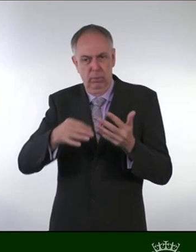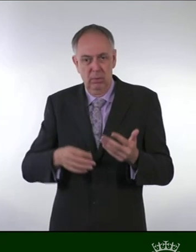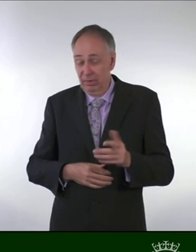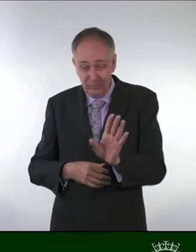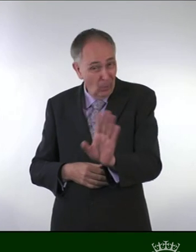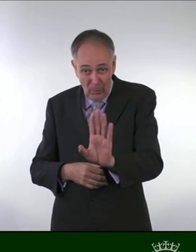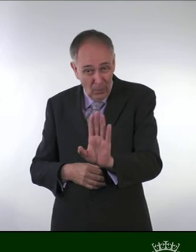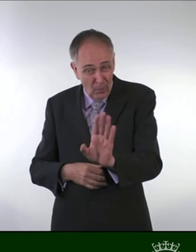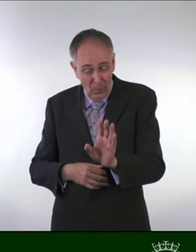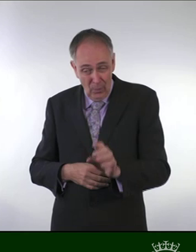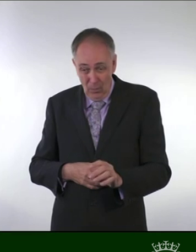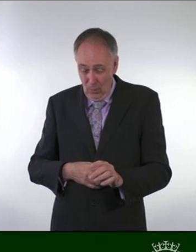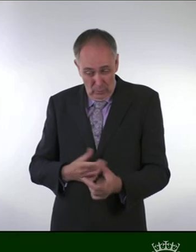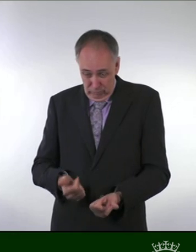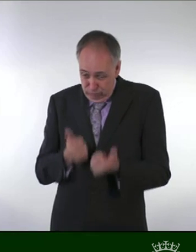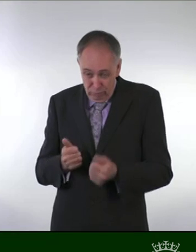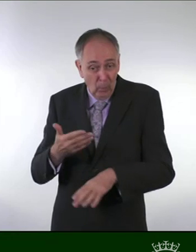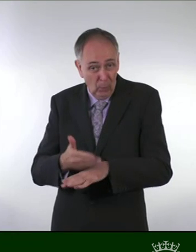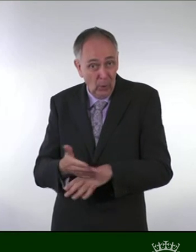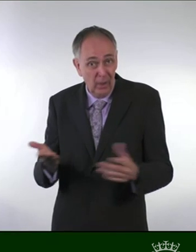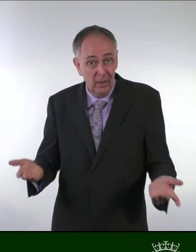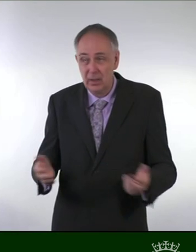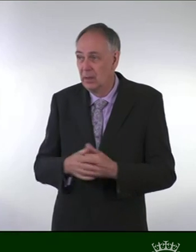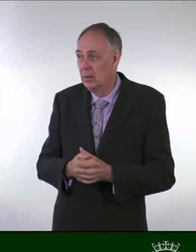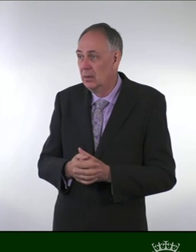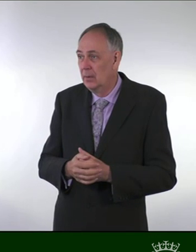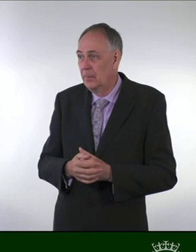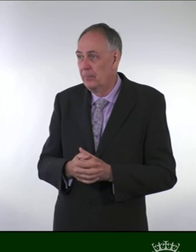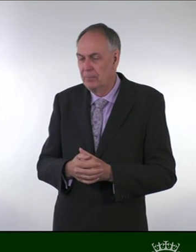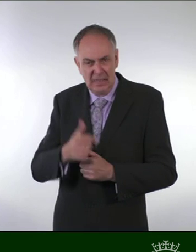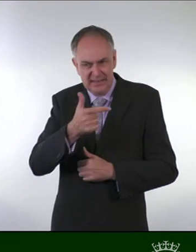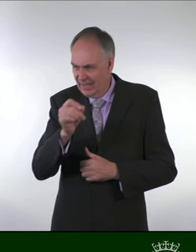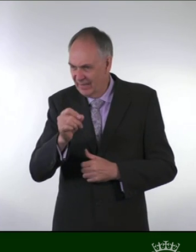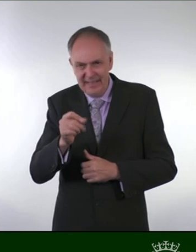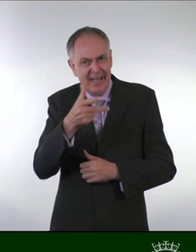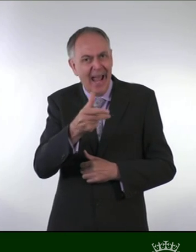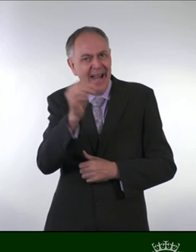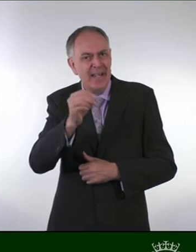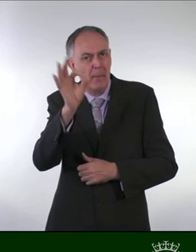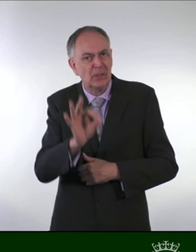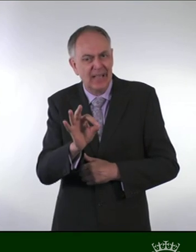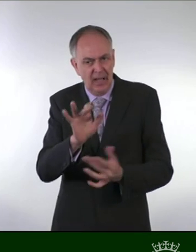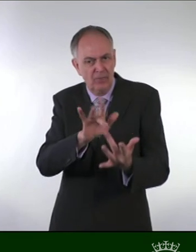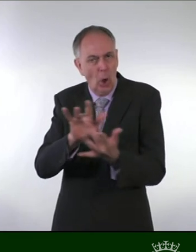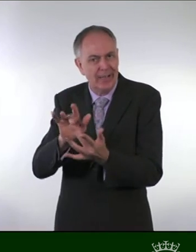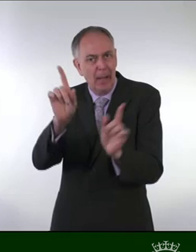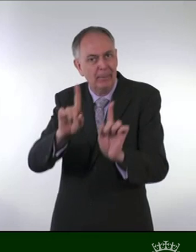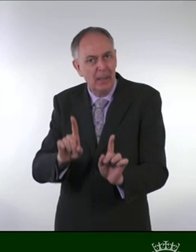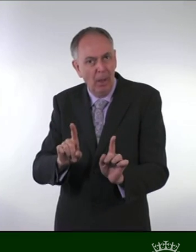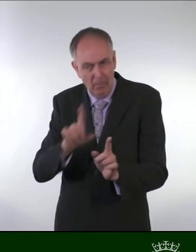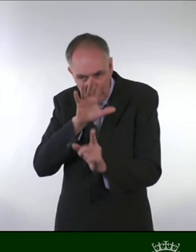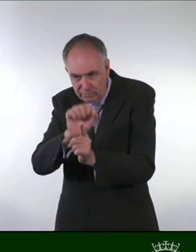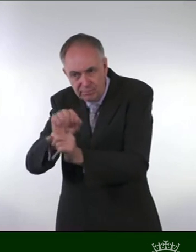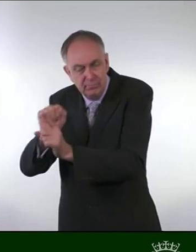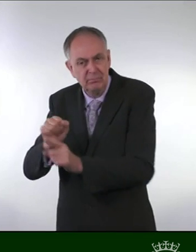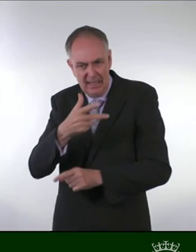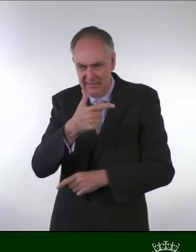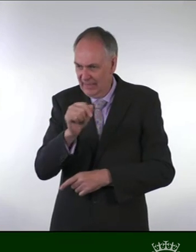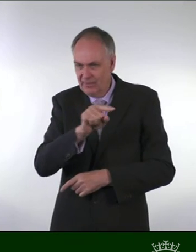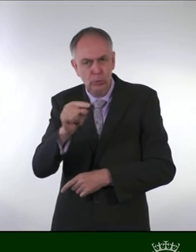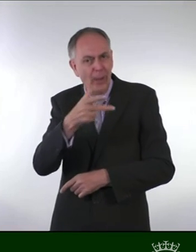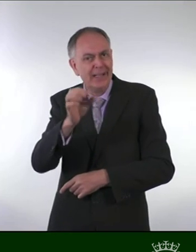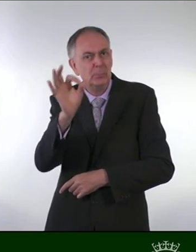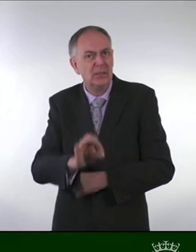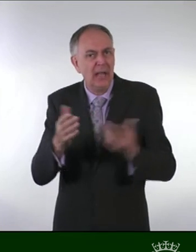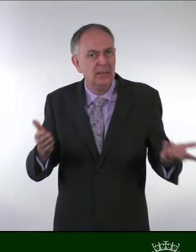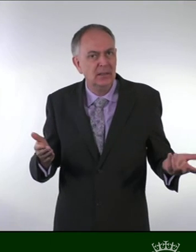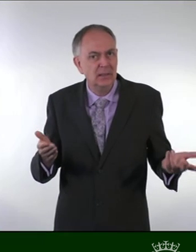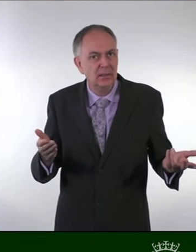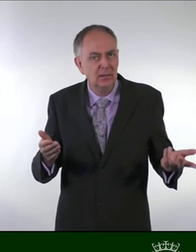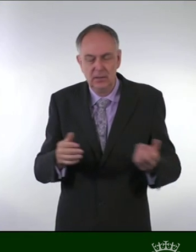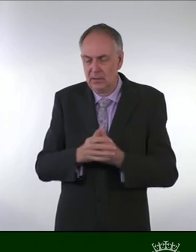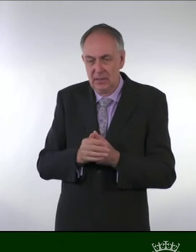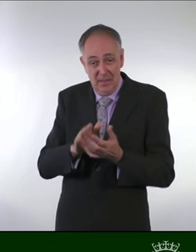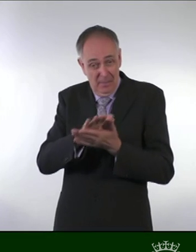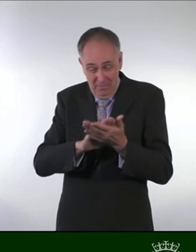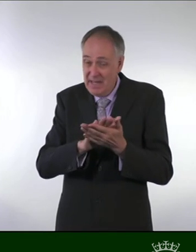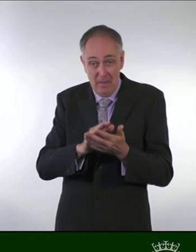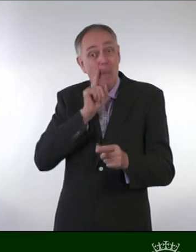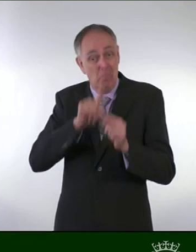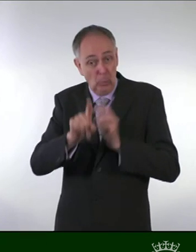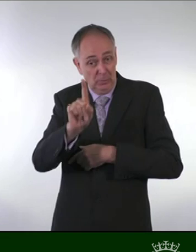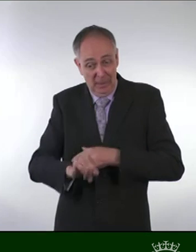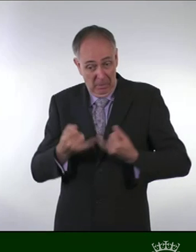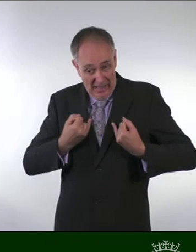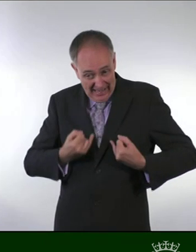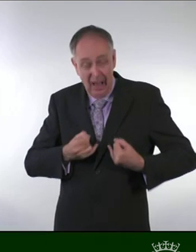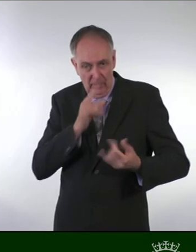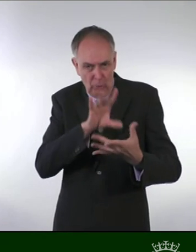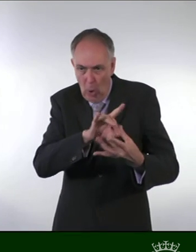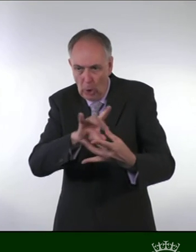Actually, it is doing fantastic work: 70% or 80% of contacts are found, and it is getting through to the vast majority of people who have the disease.